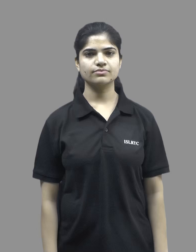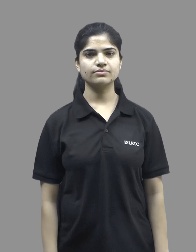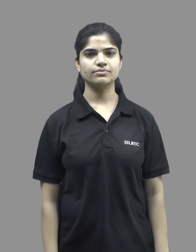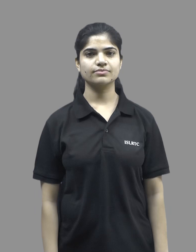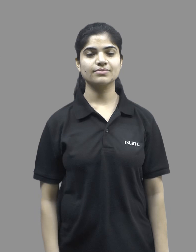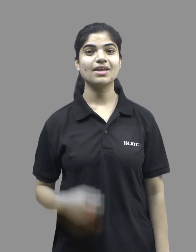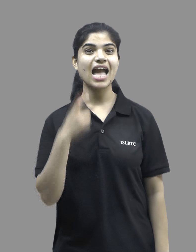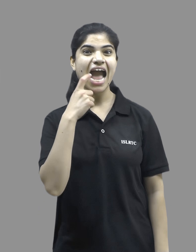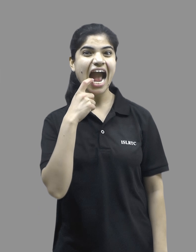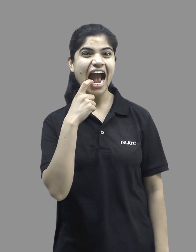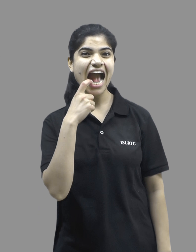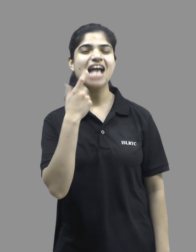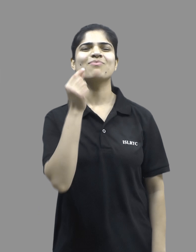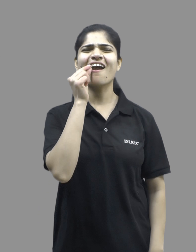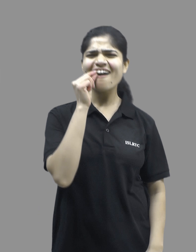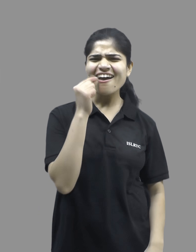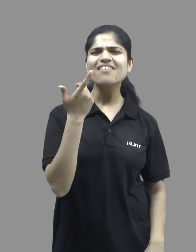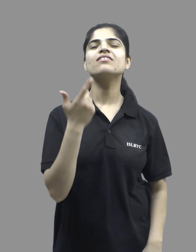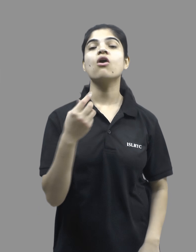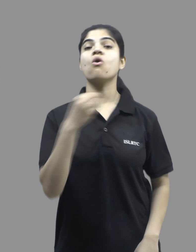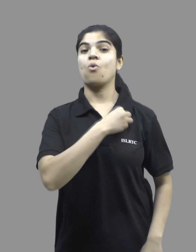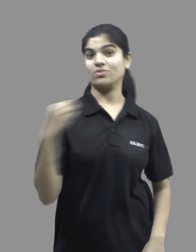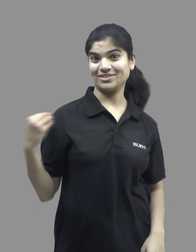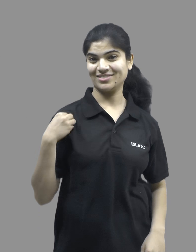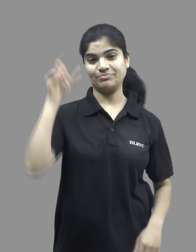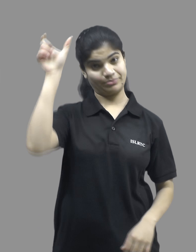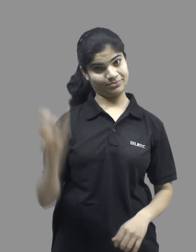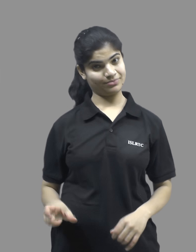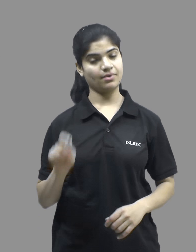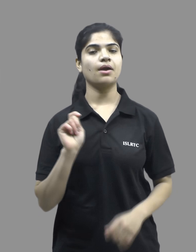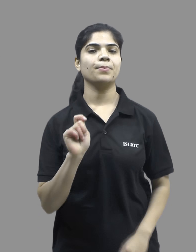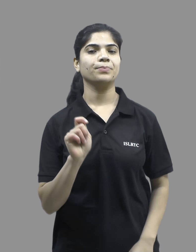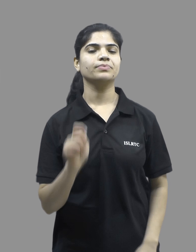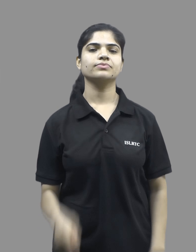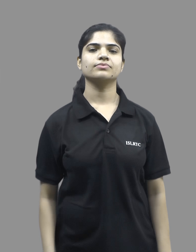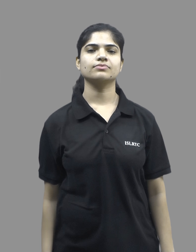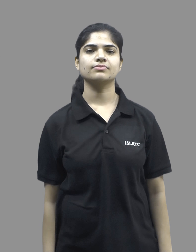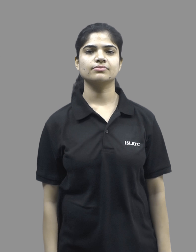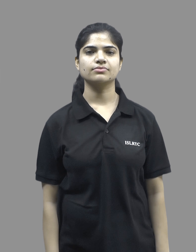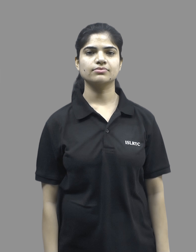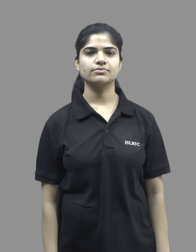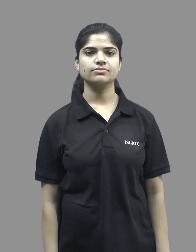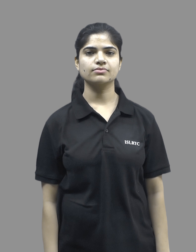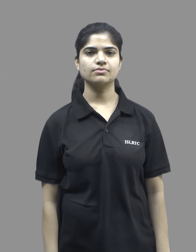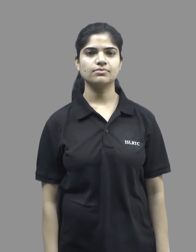Dentist